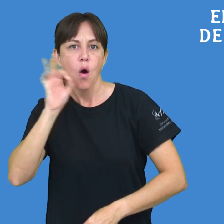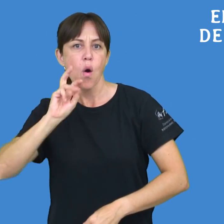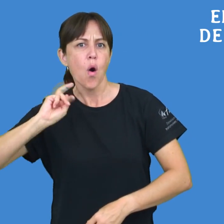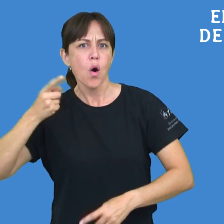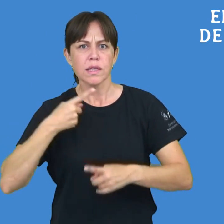otro